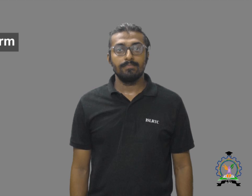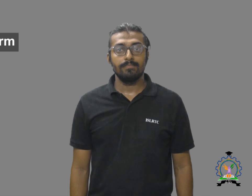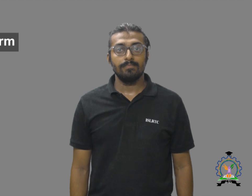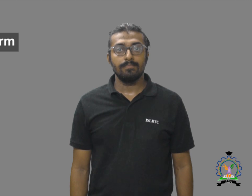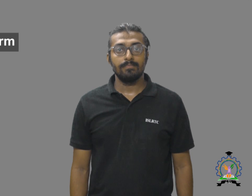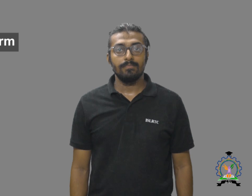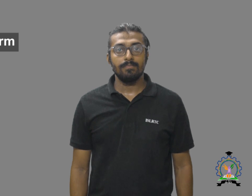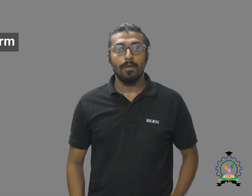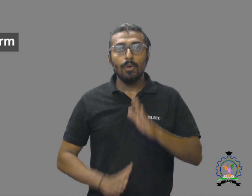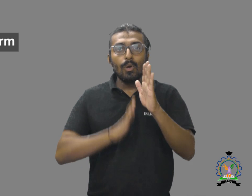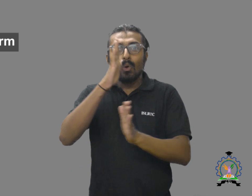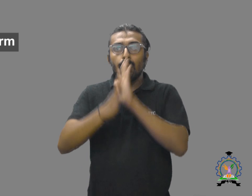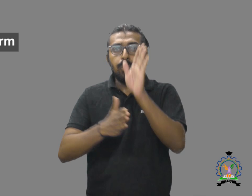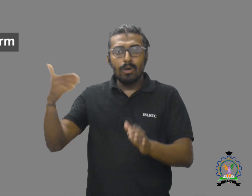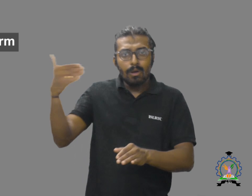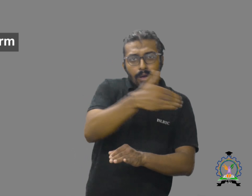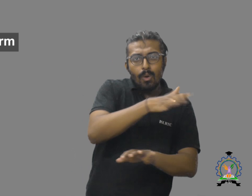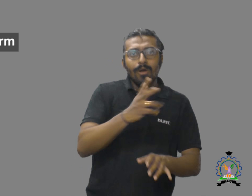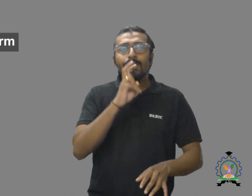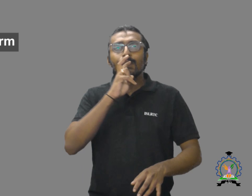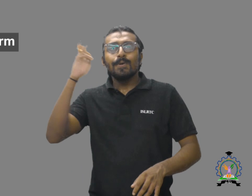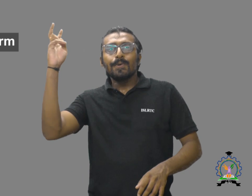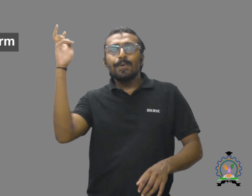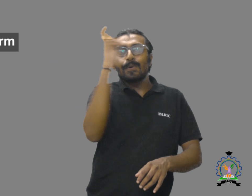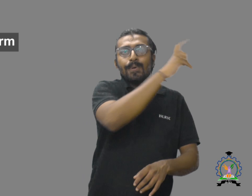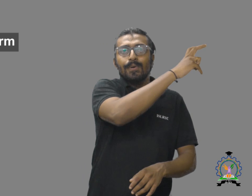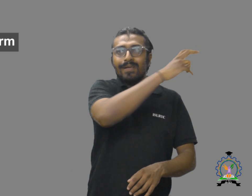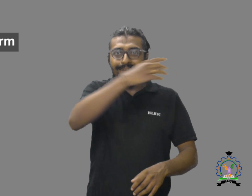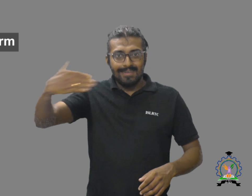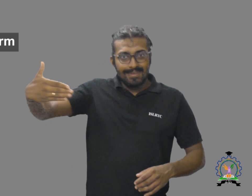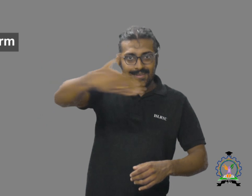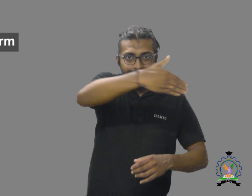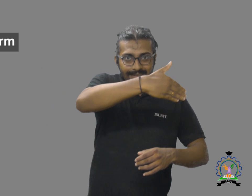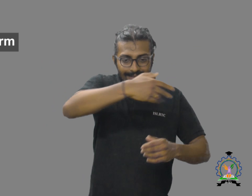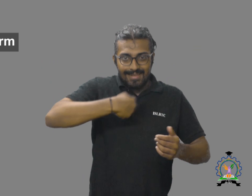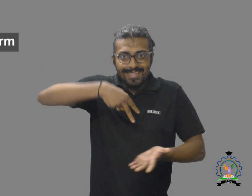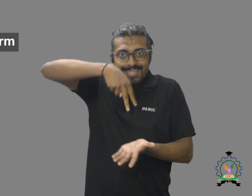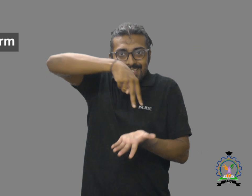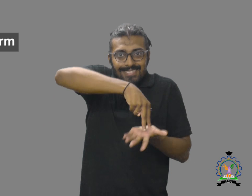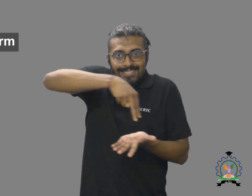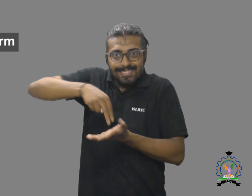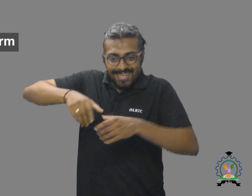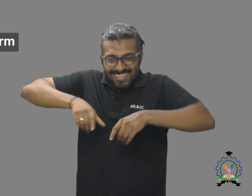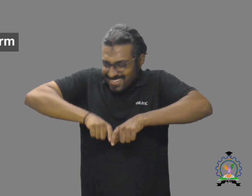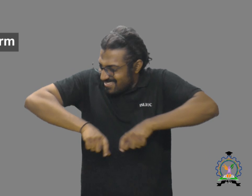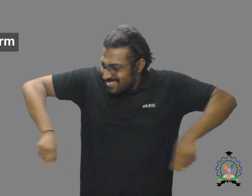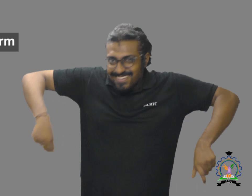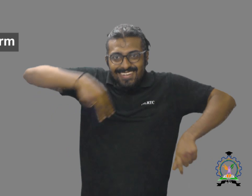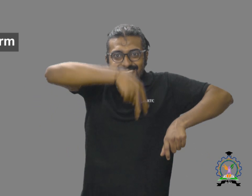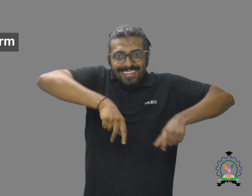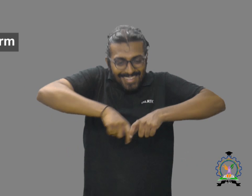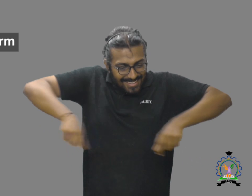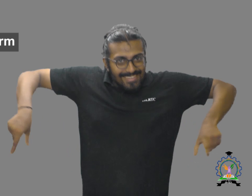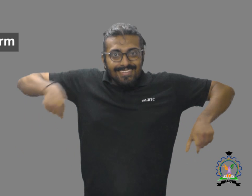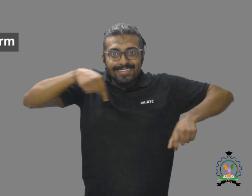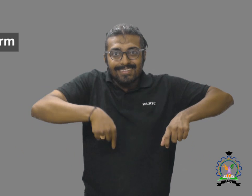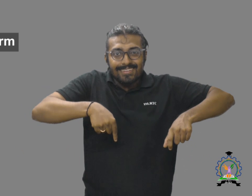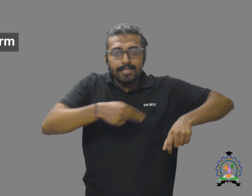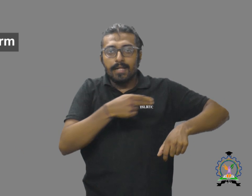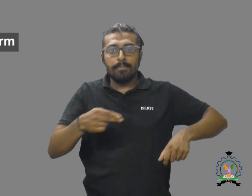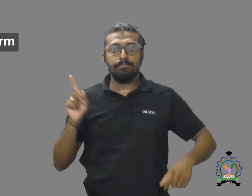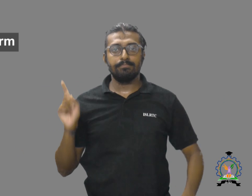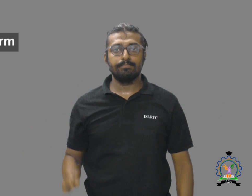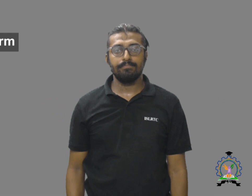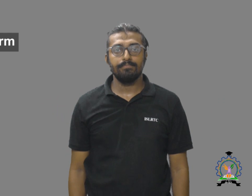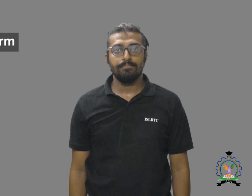Platform